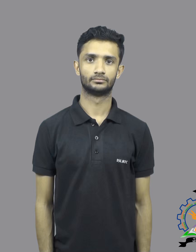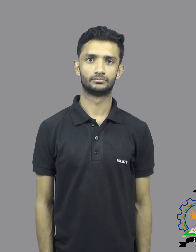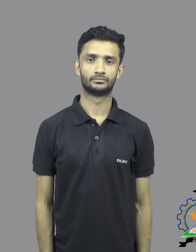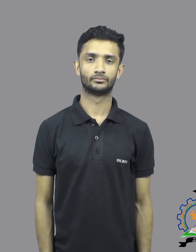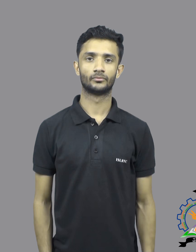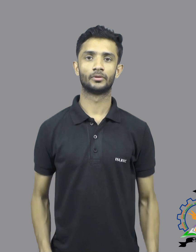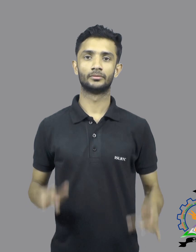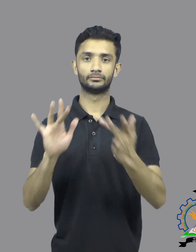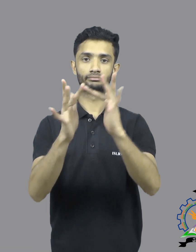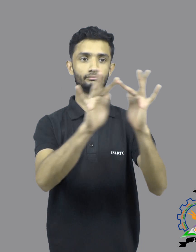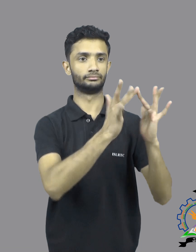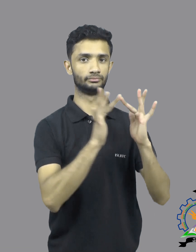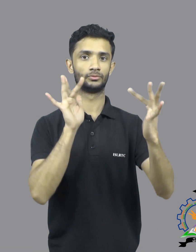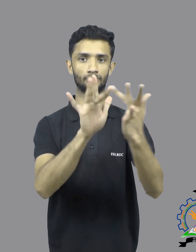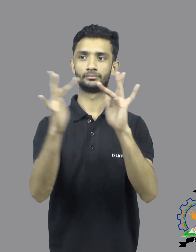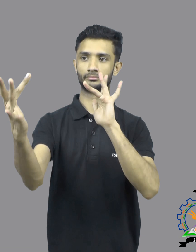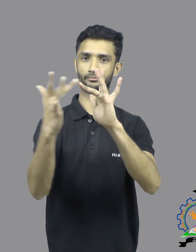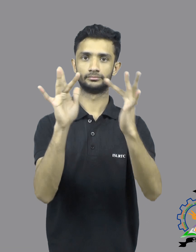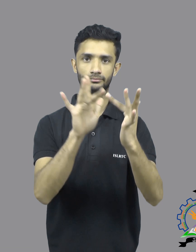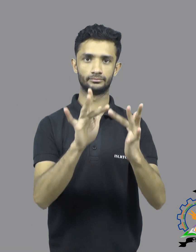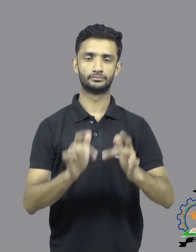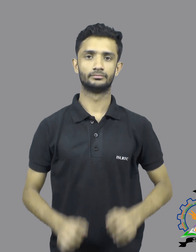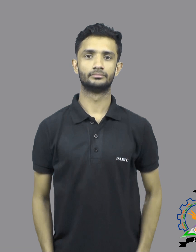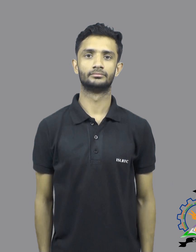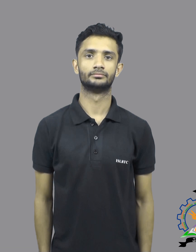Network